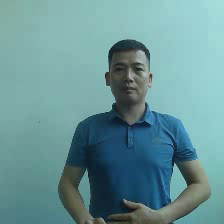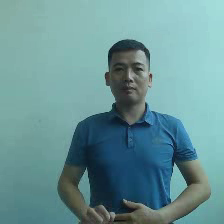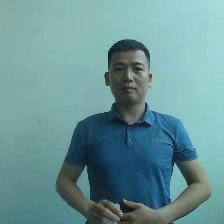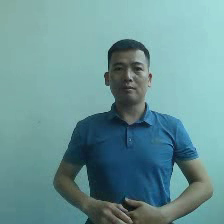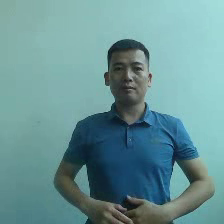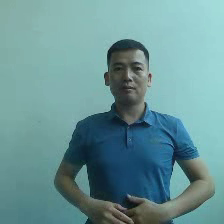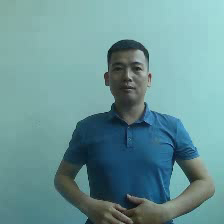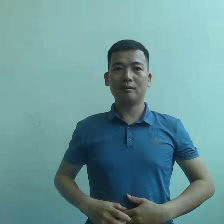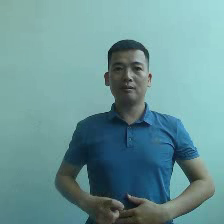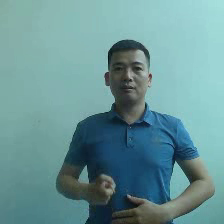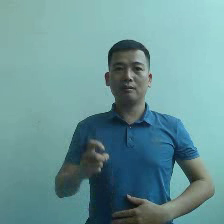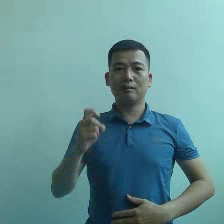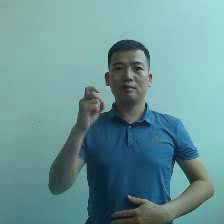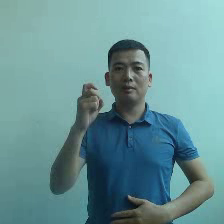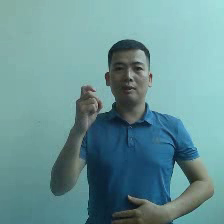Đồng ý